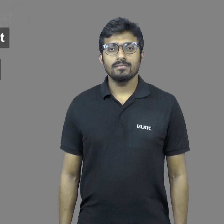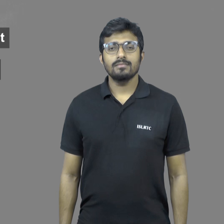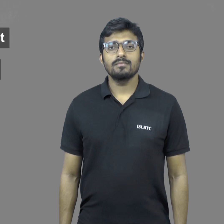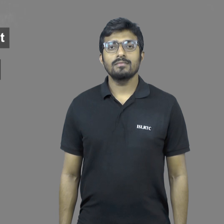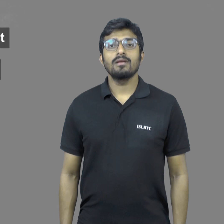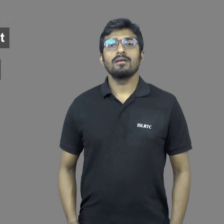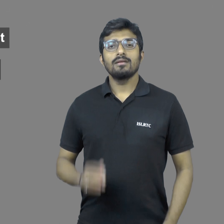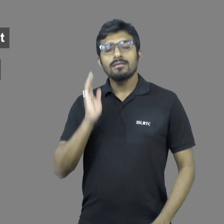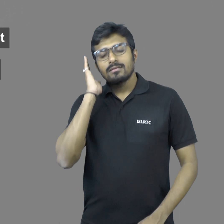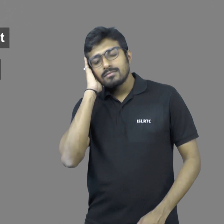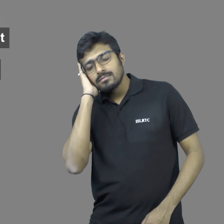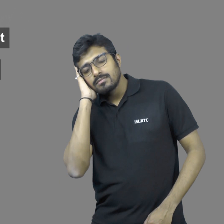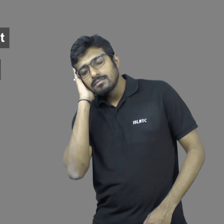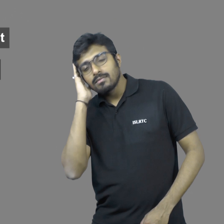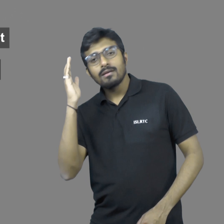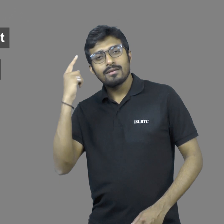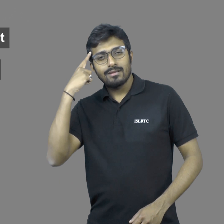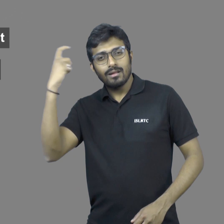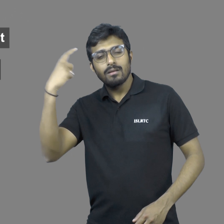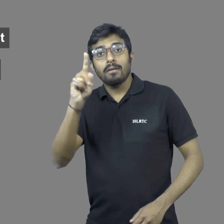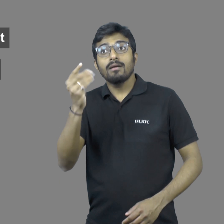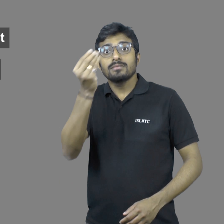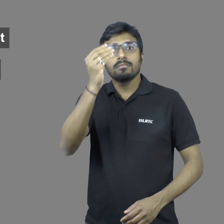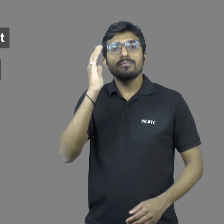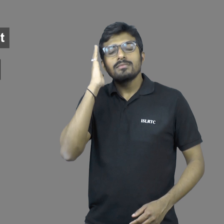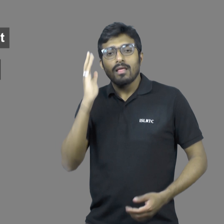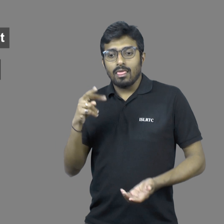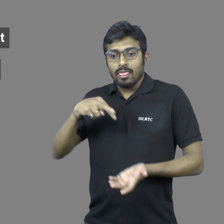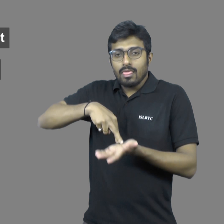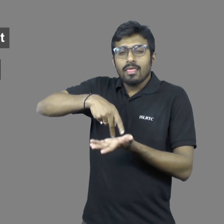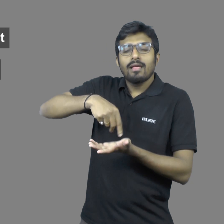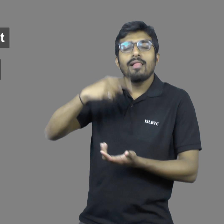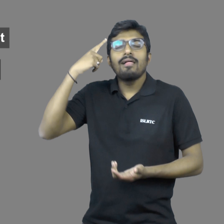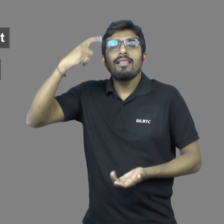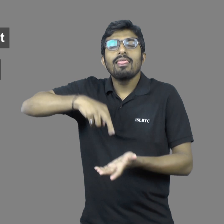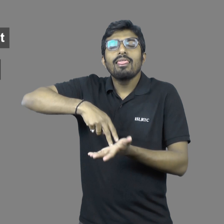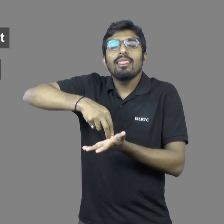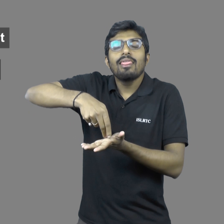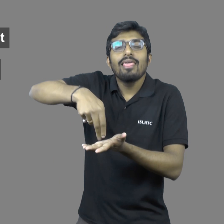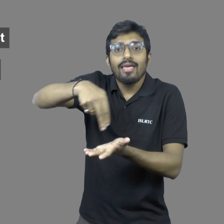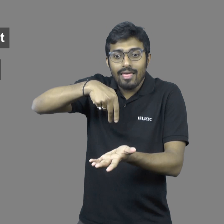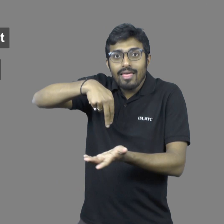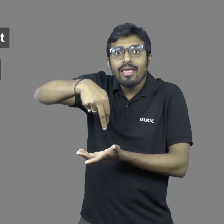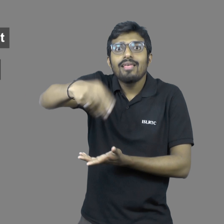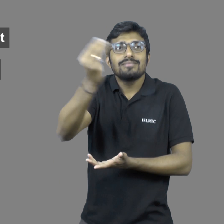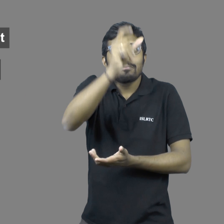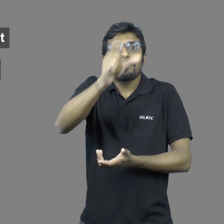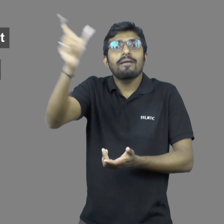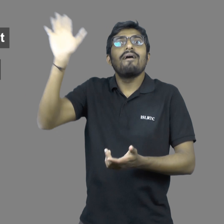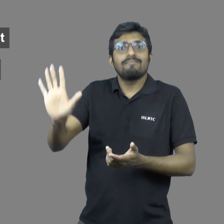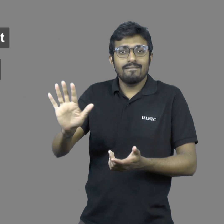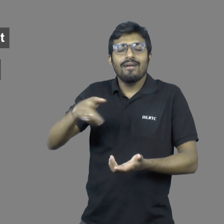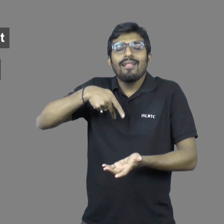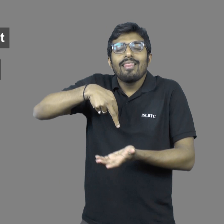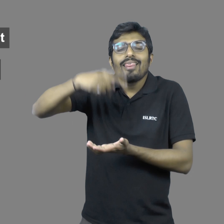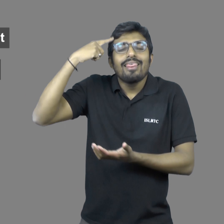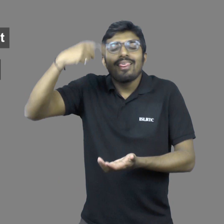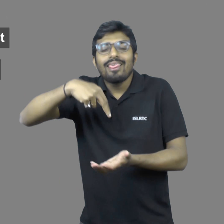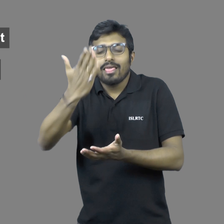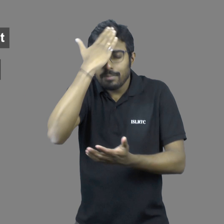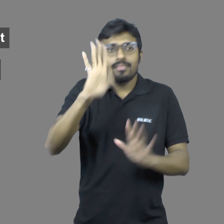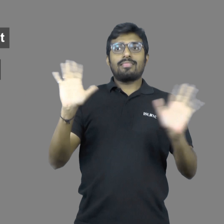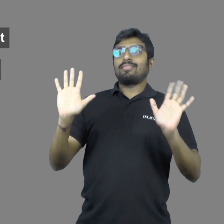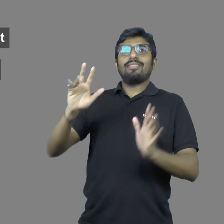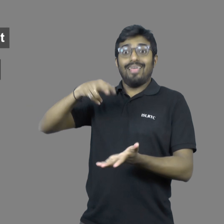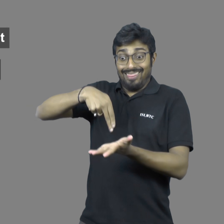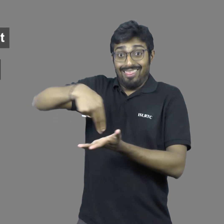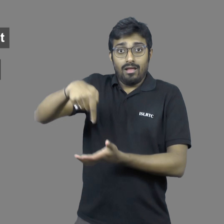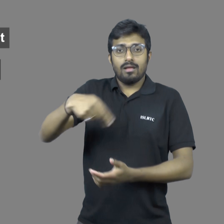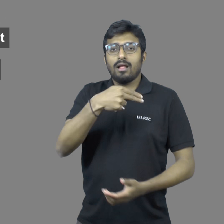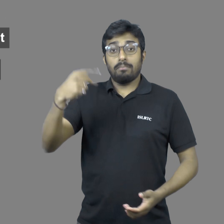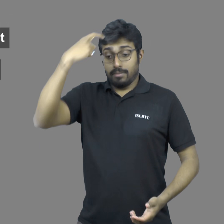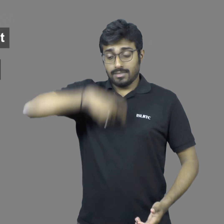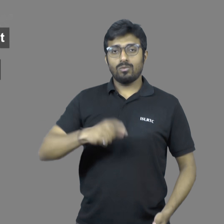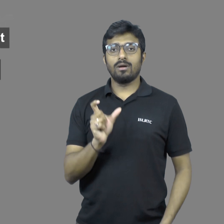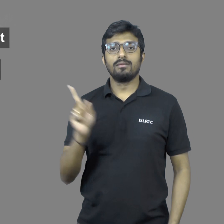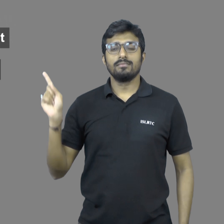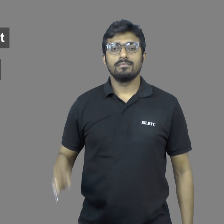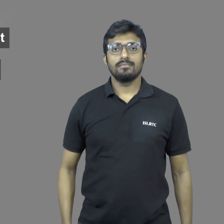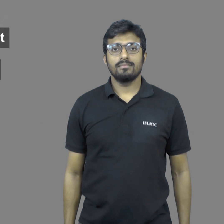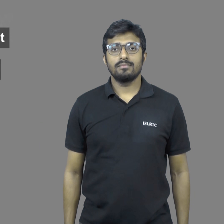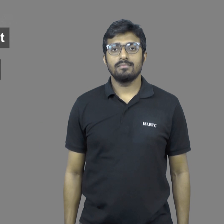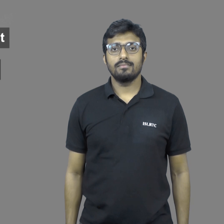Somnambulist or Sleepwalker